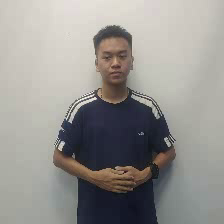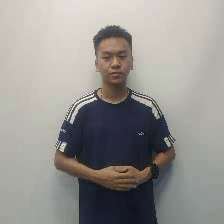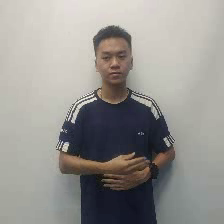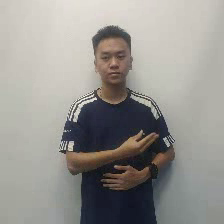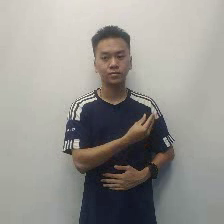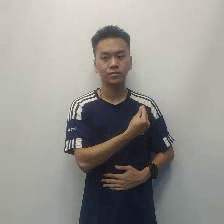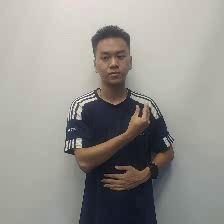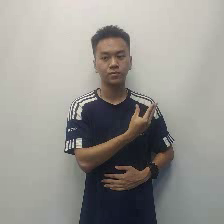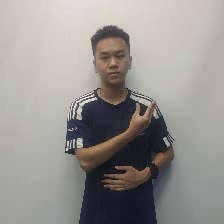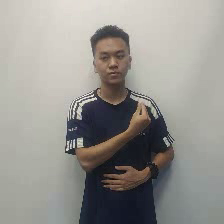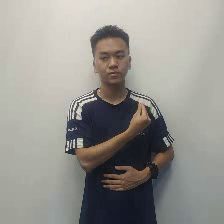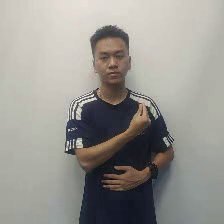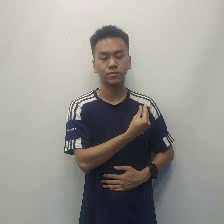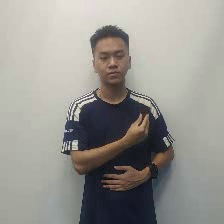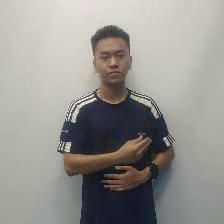Xúc động